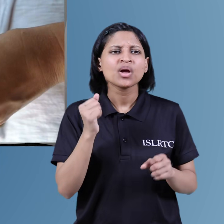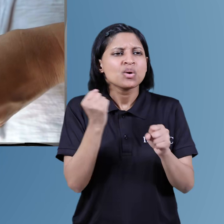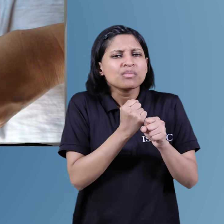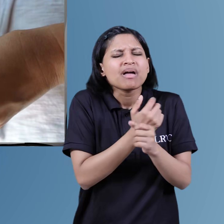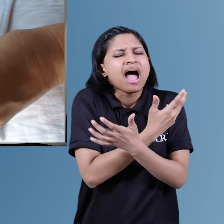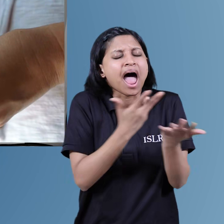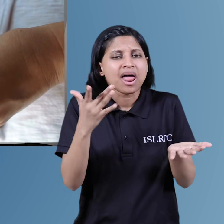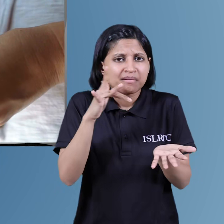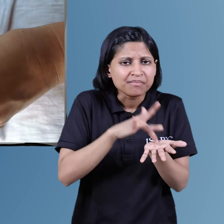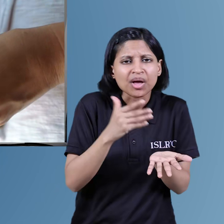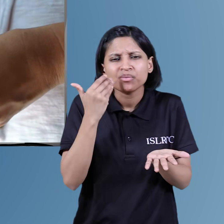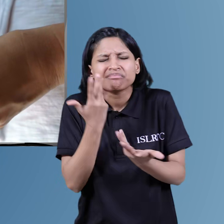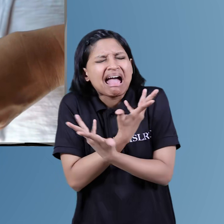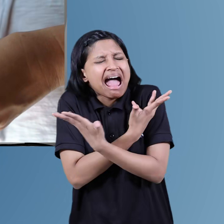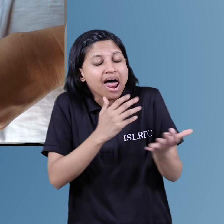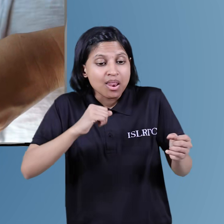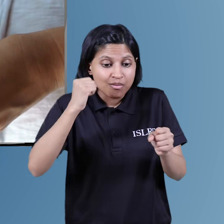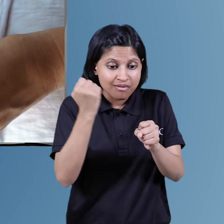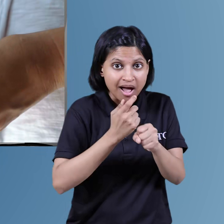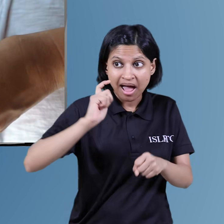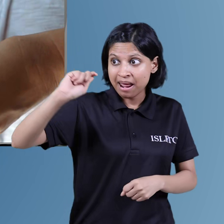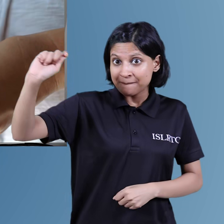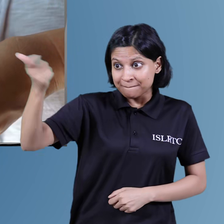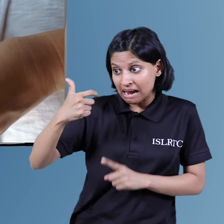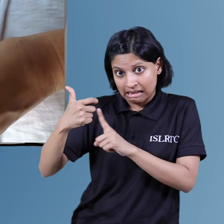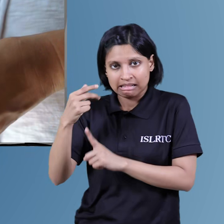Money obtained in return for labor or services.